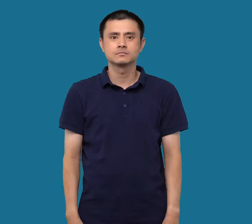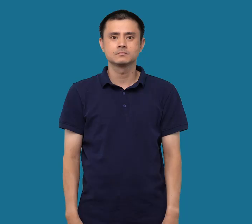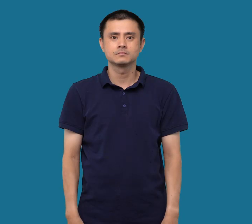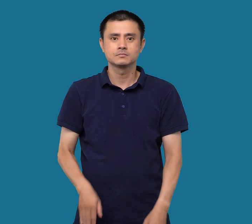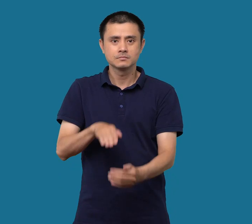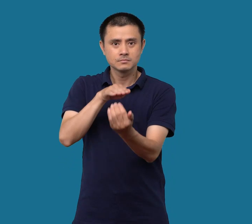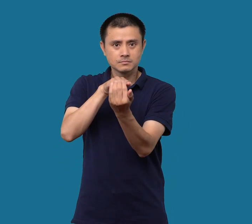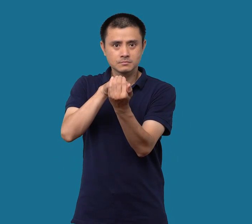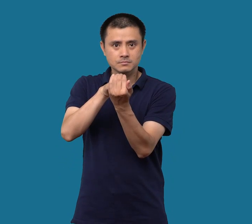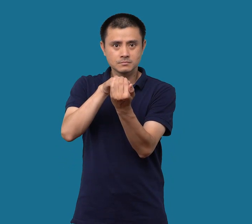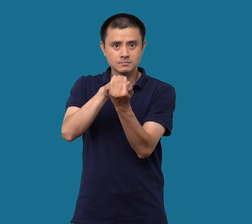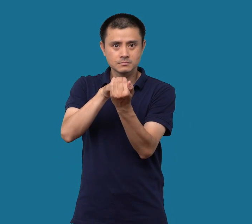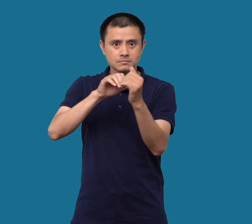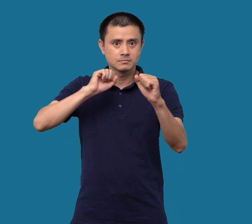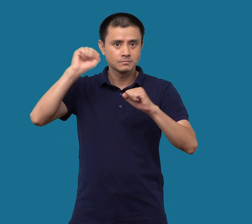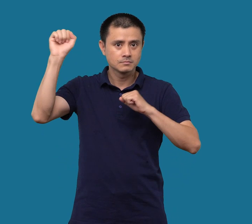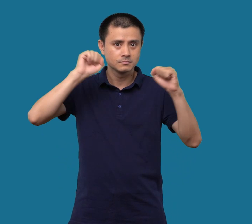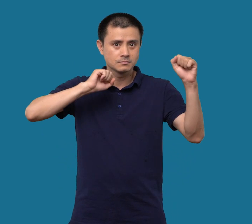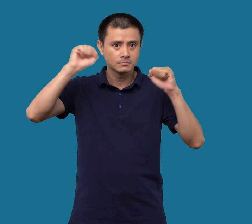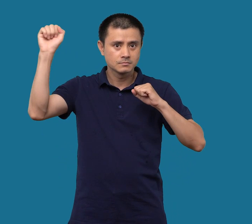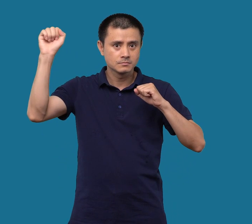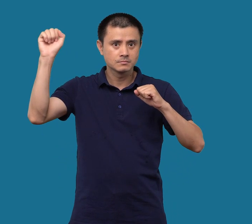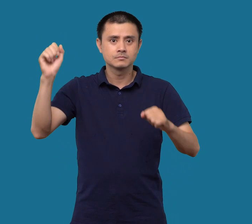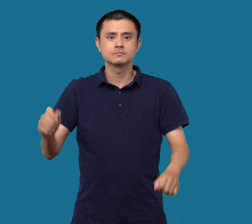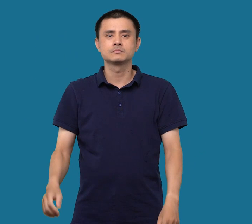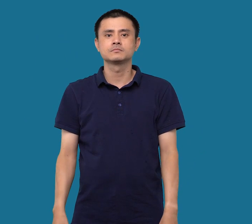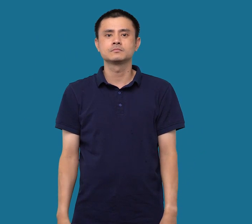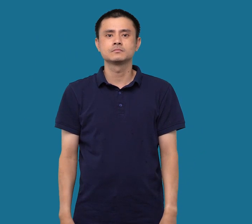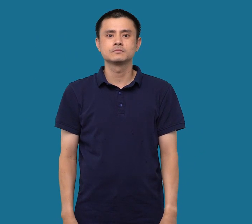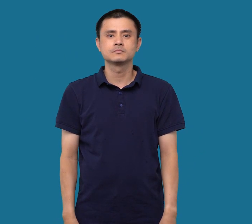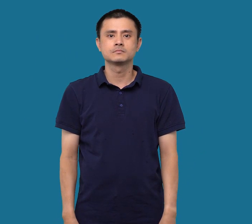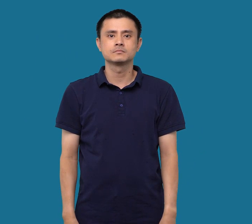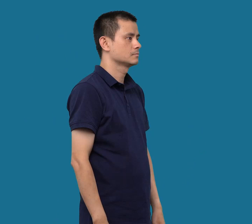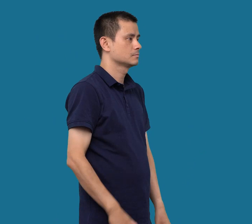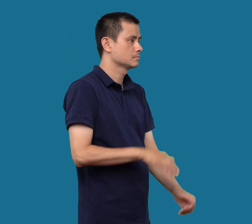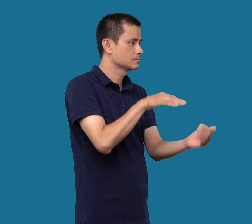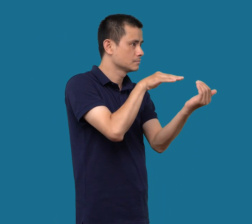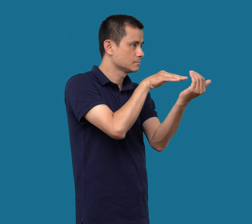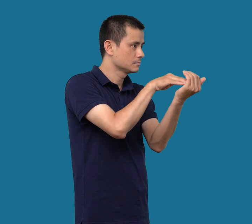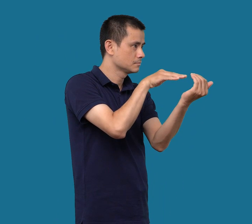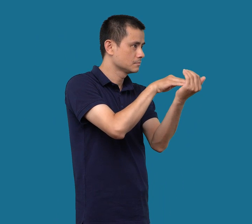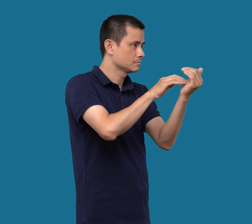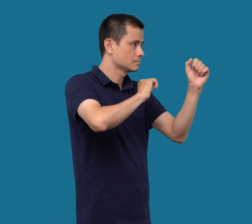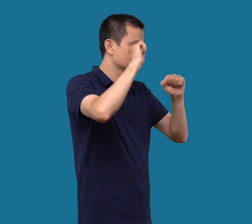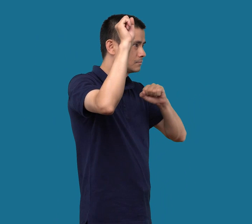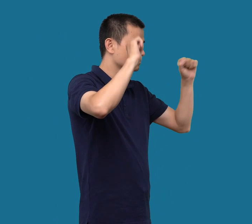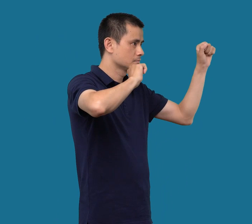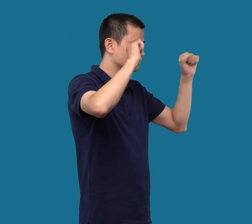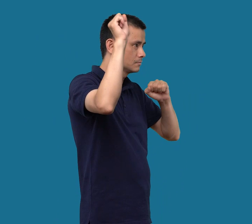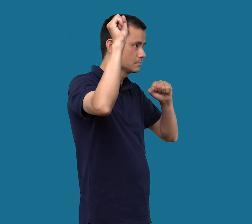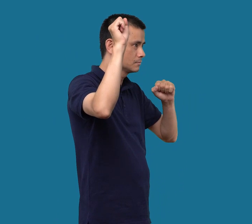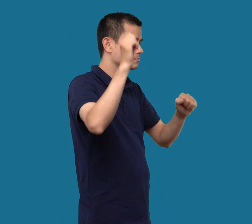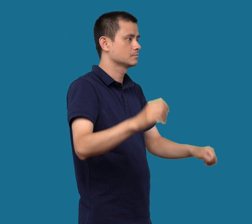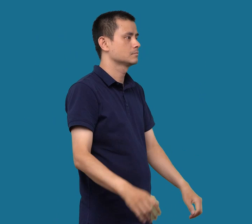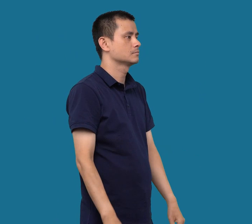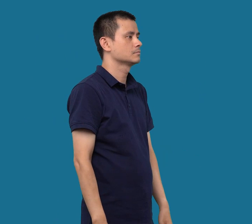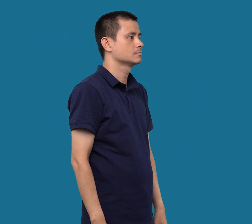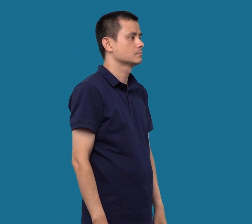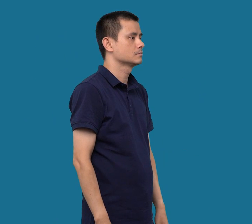giầy thể thao